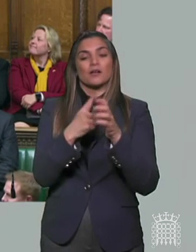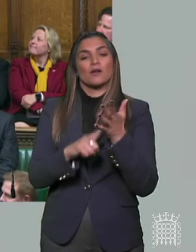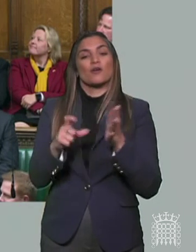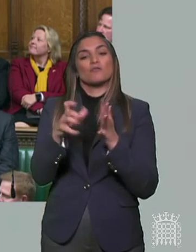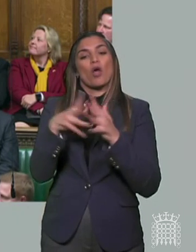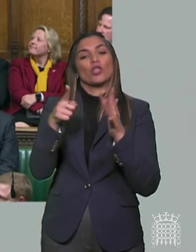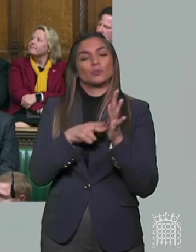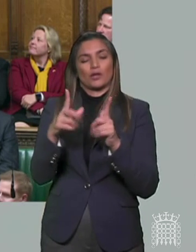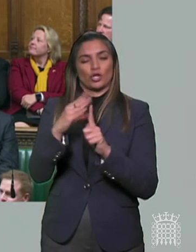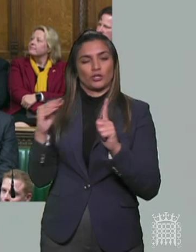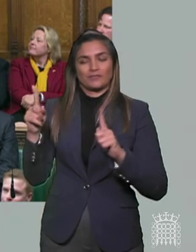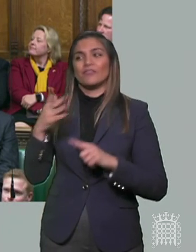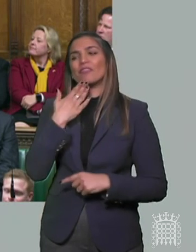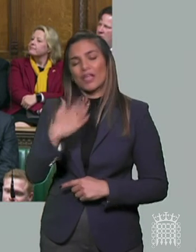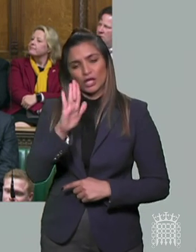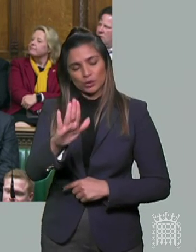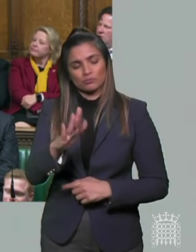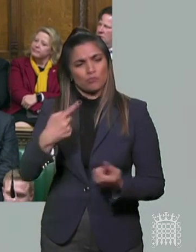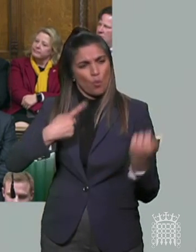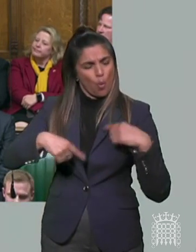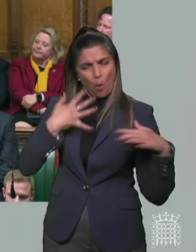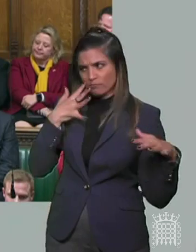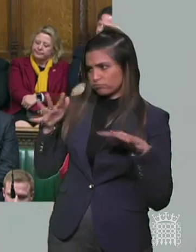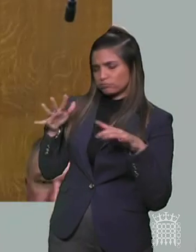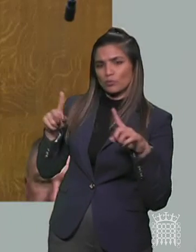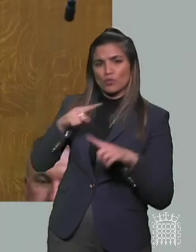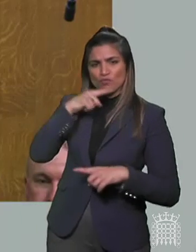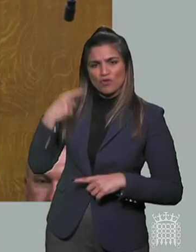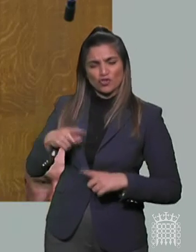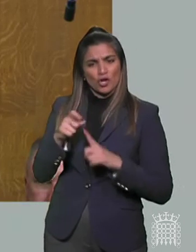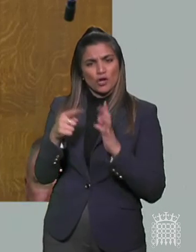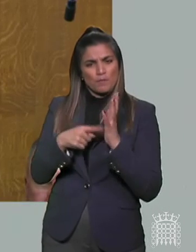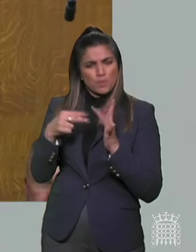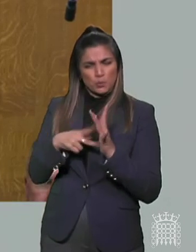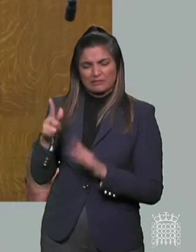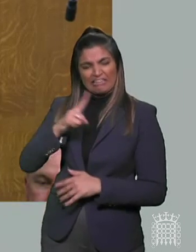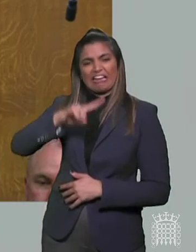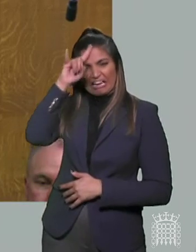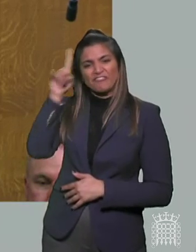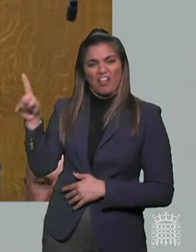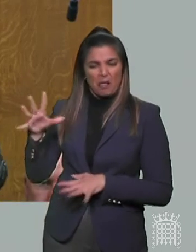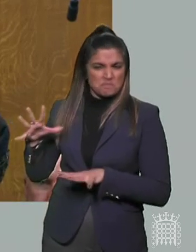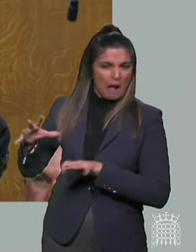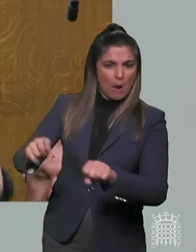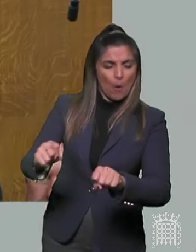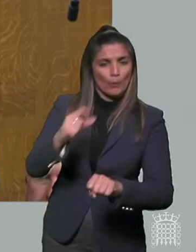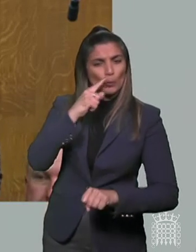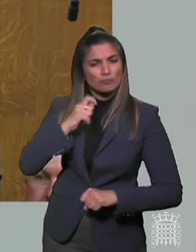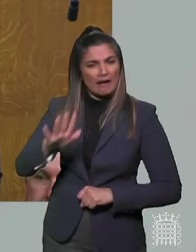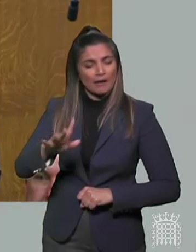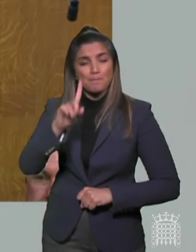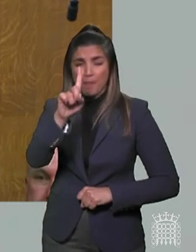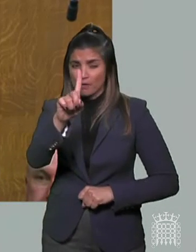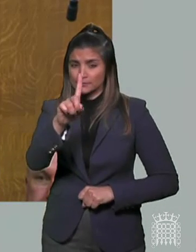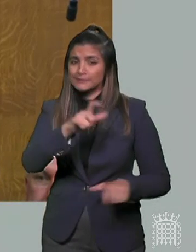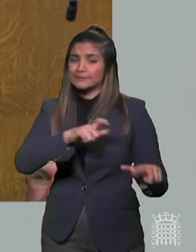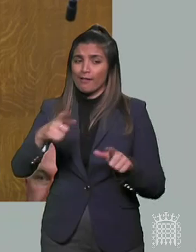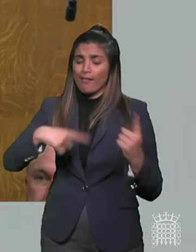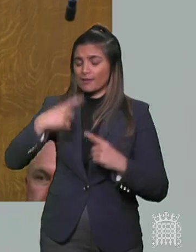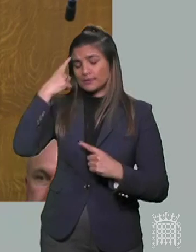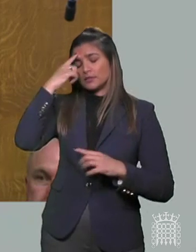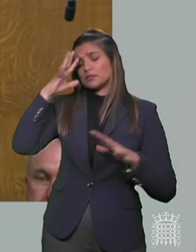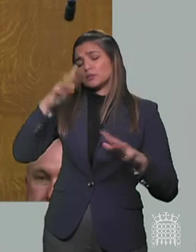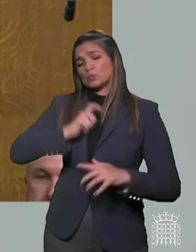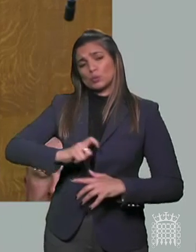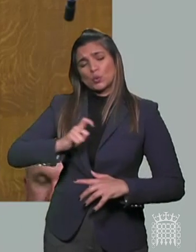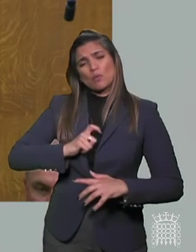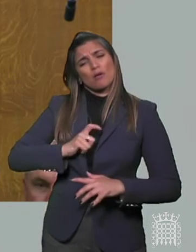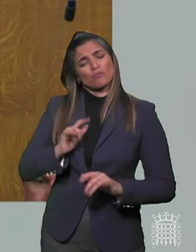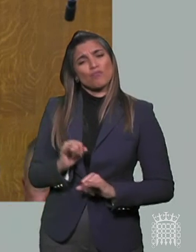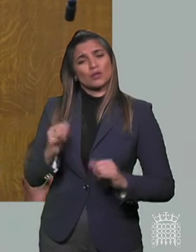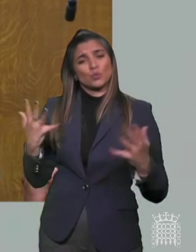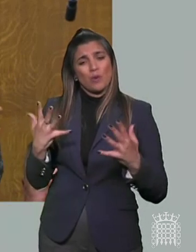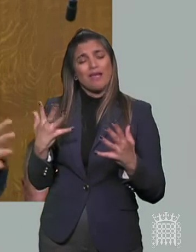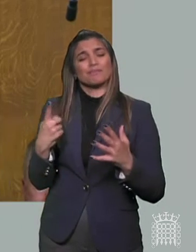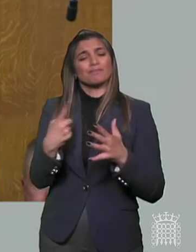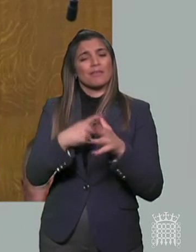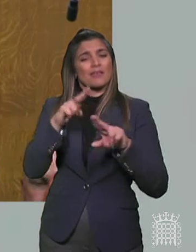The eyes of the world are rightly focused on Putin’s evil invasion of Ukraine, but there is still a humanitarian crisis in Afghanistan.